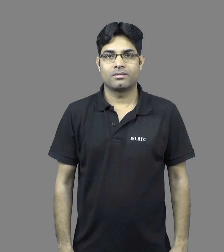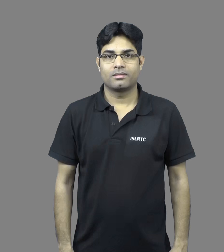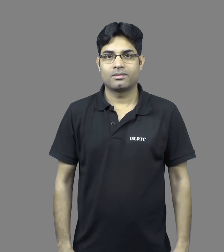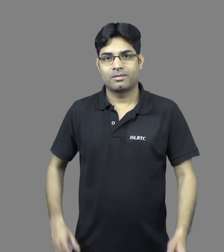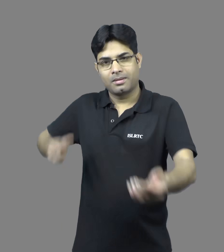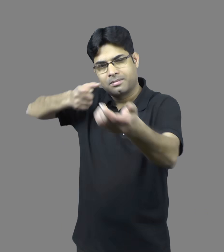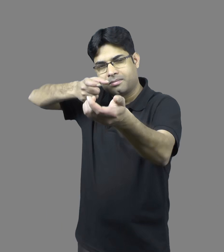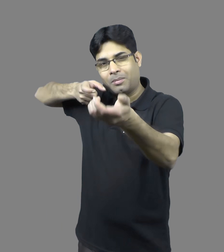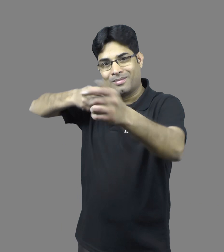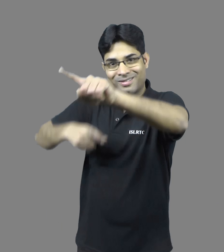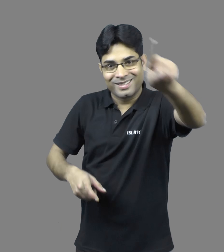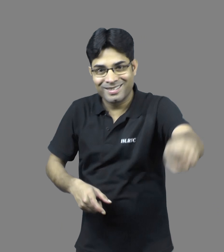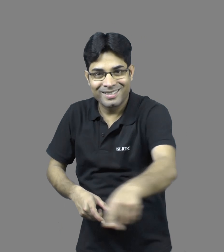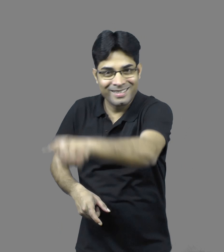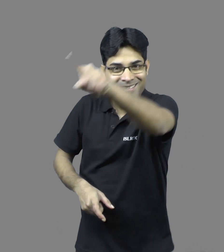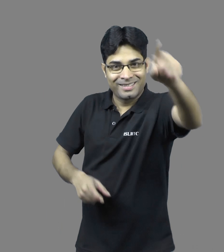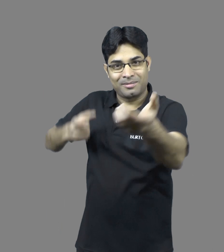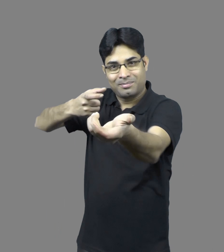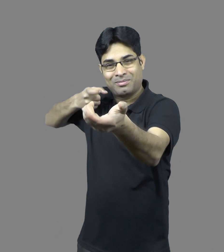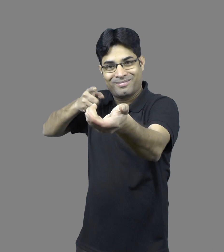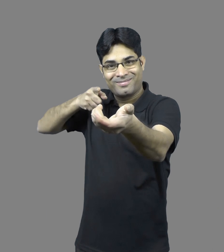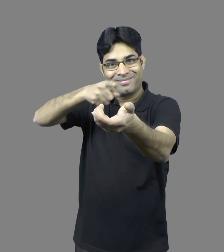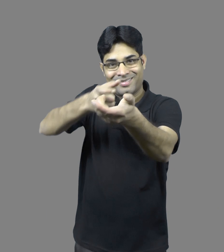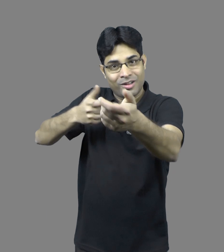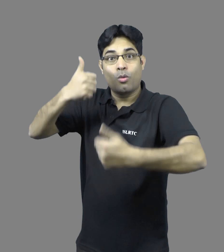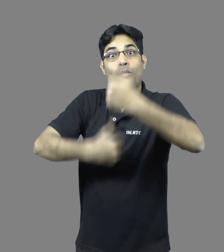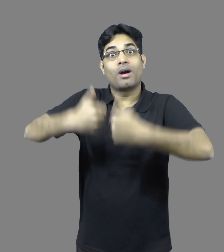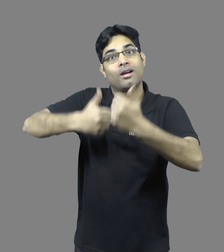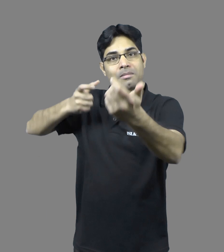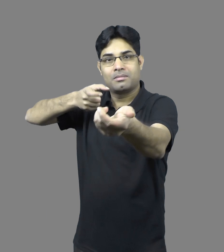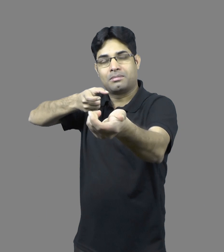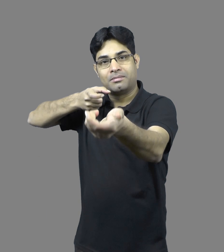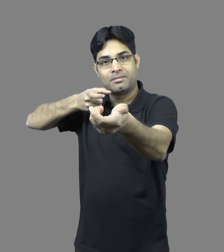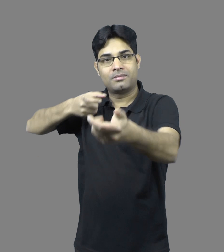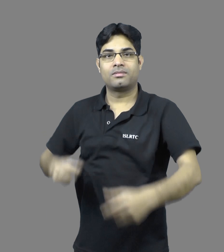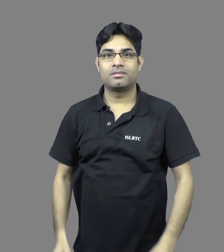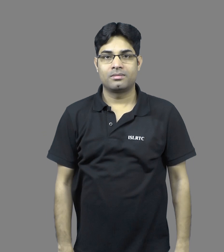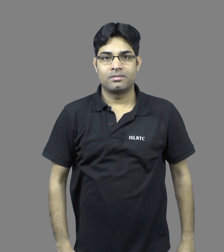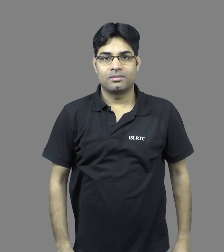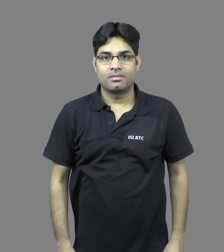Shooting (Sport)